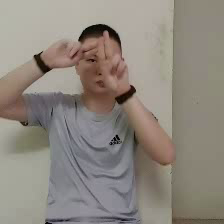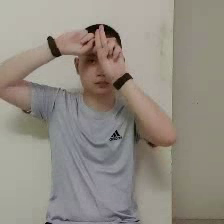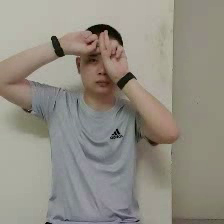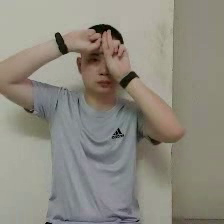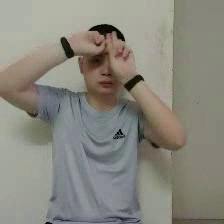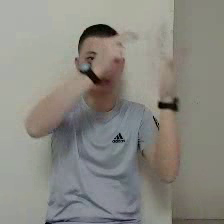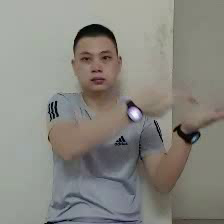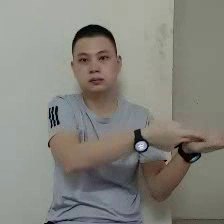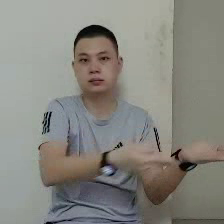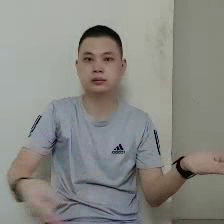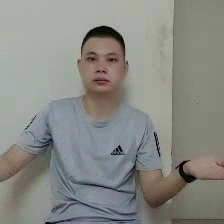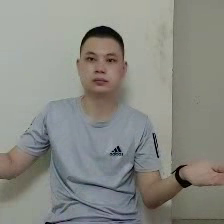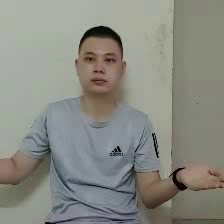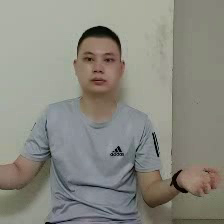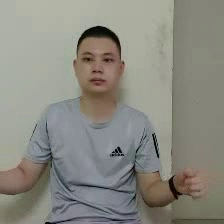Xuất viện